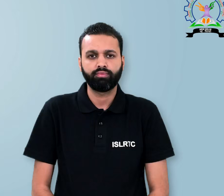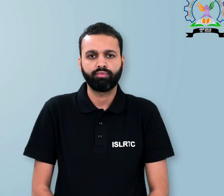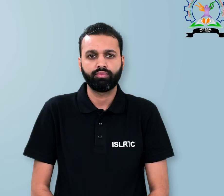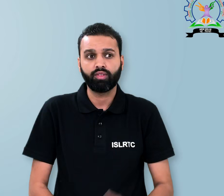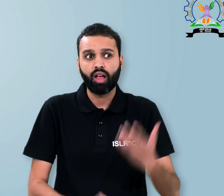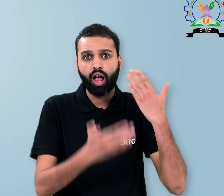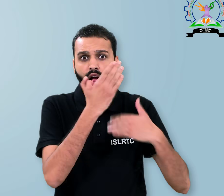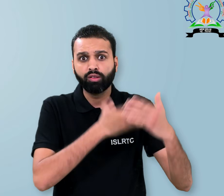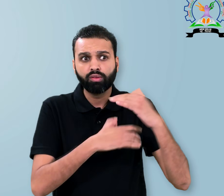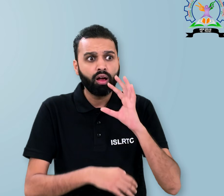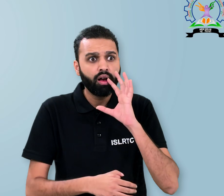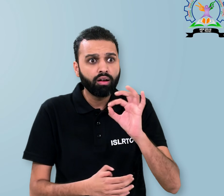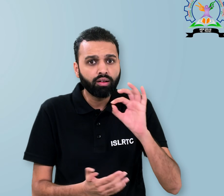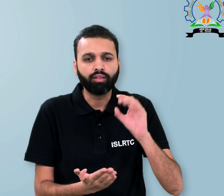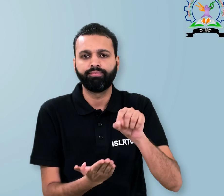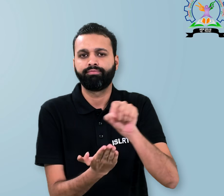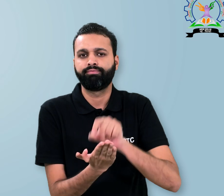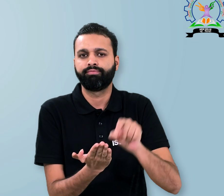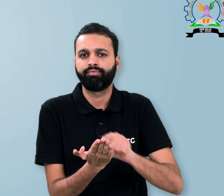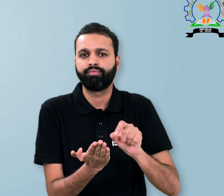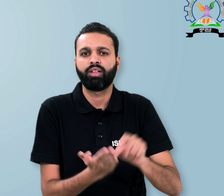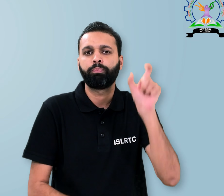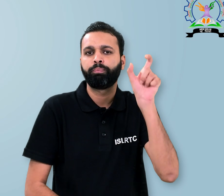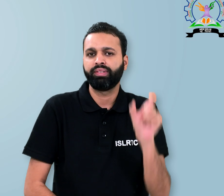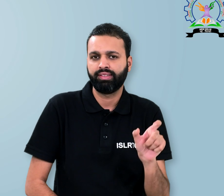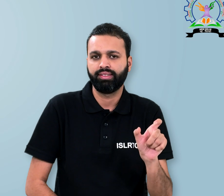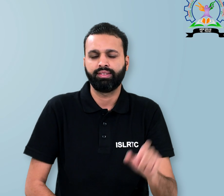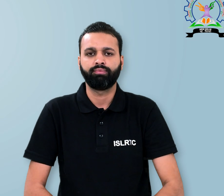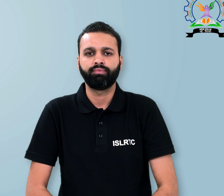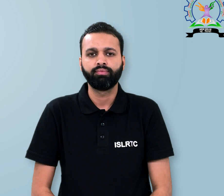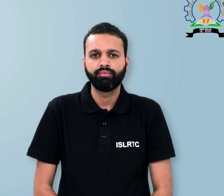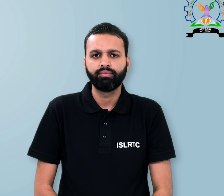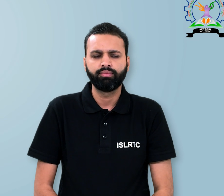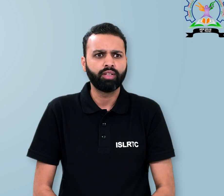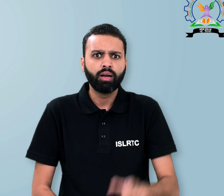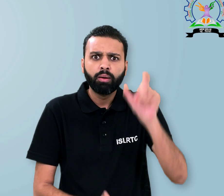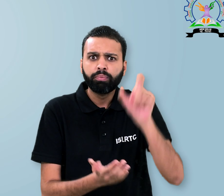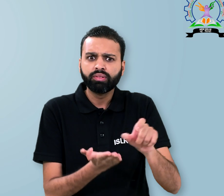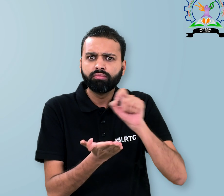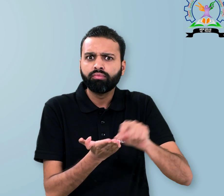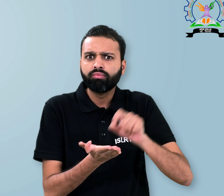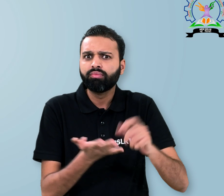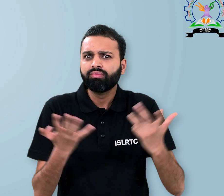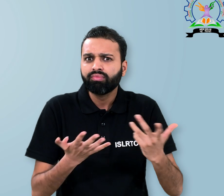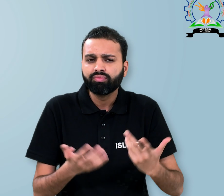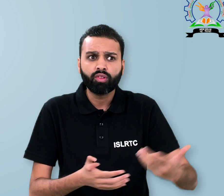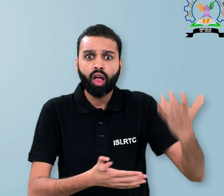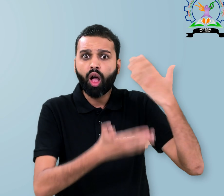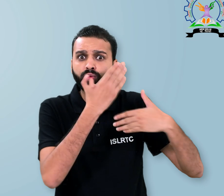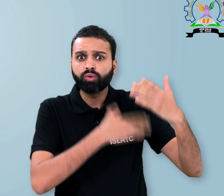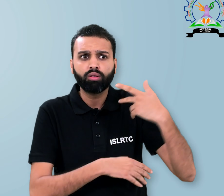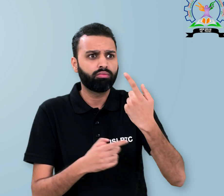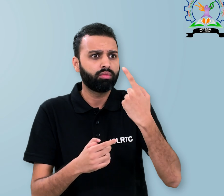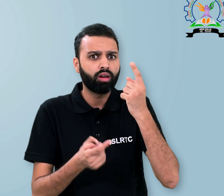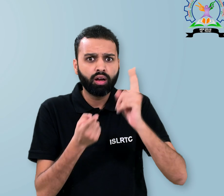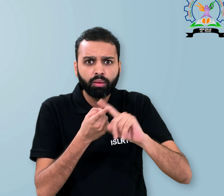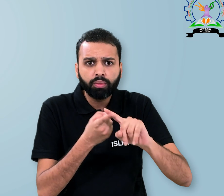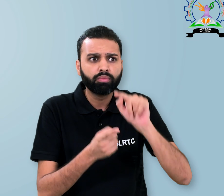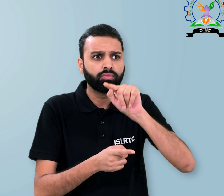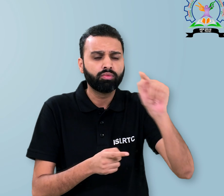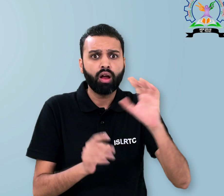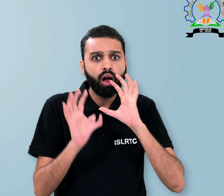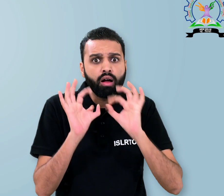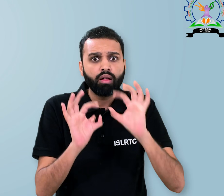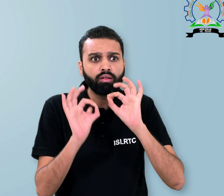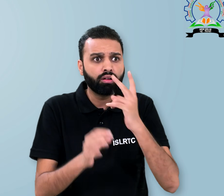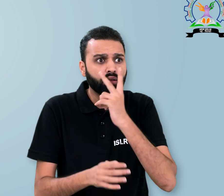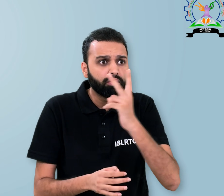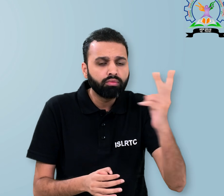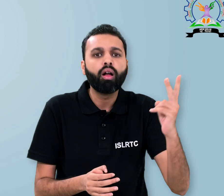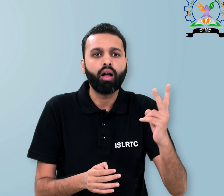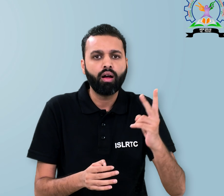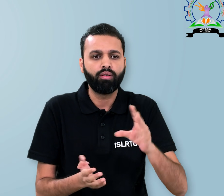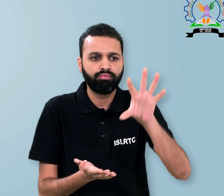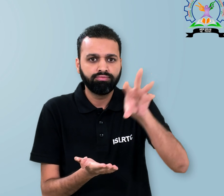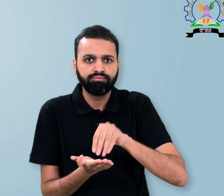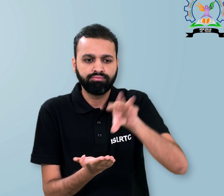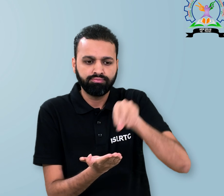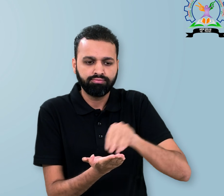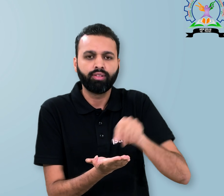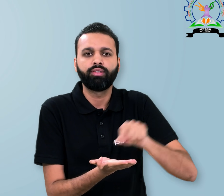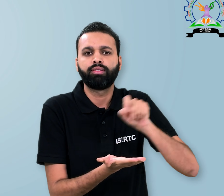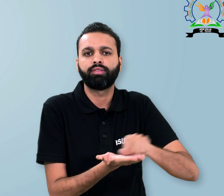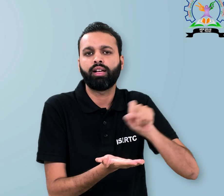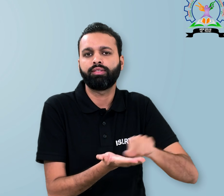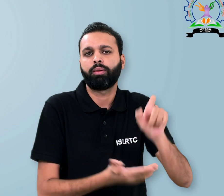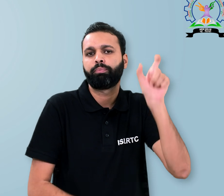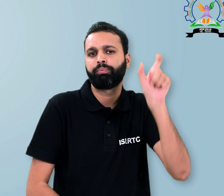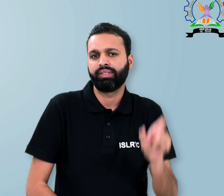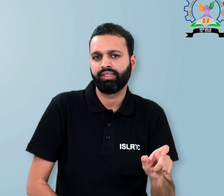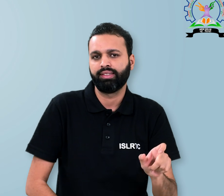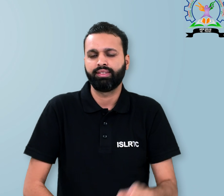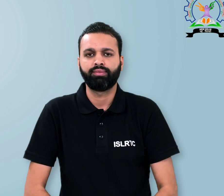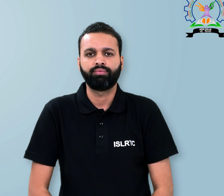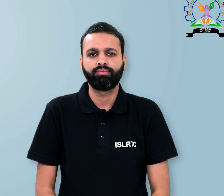Chronicler A Chronicler is a person who writes accounts of important or historical events in the order of its occurence.